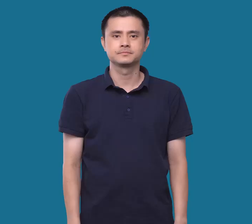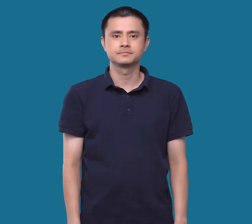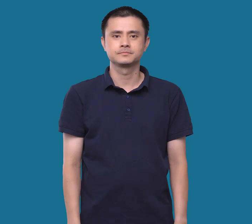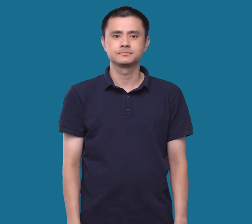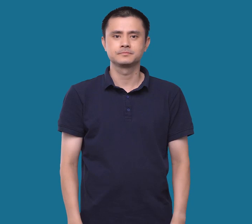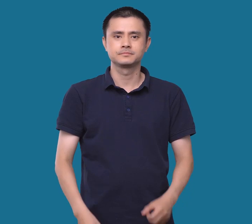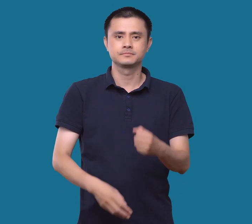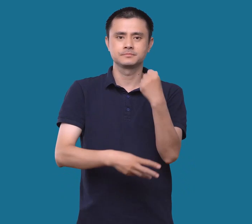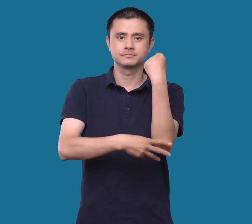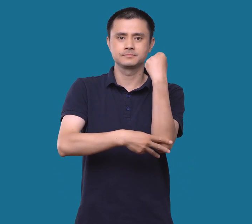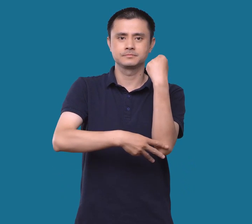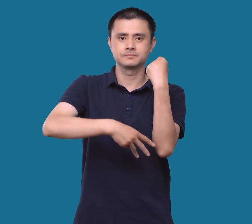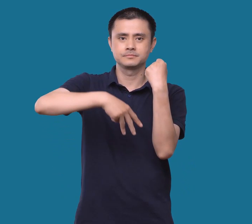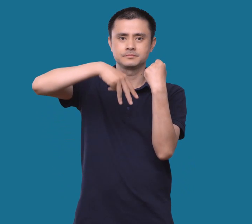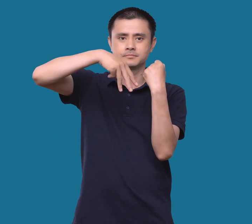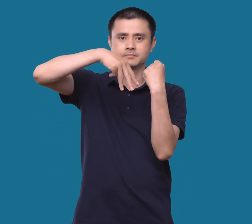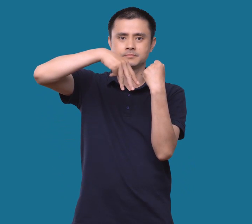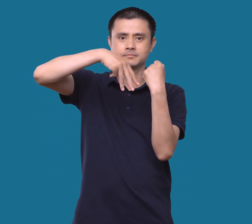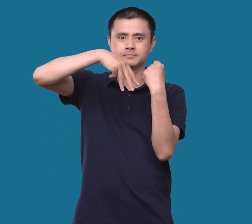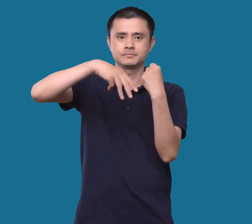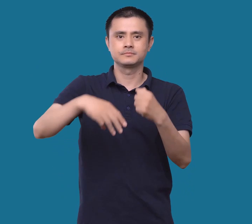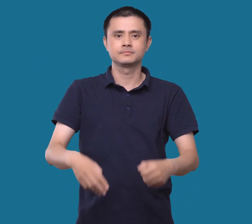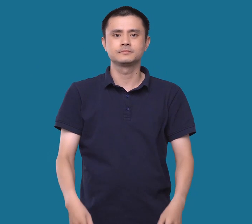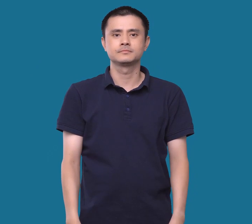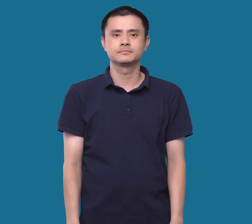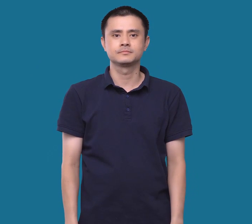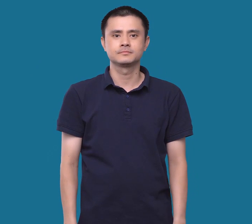Đông Dương